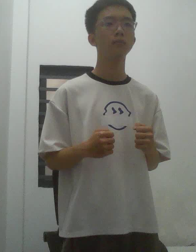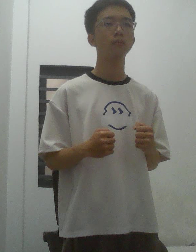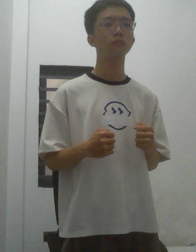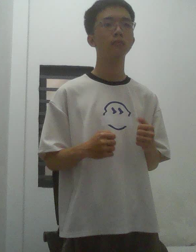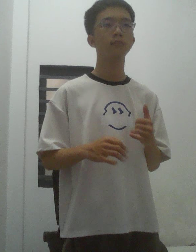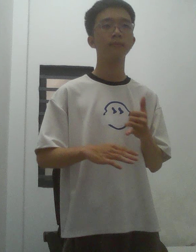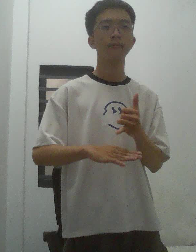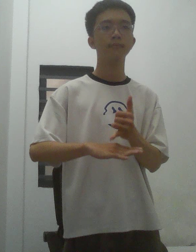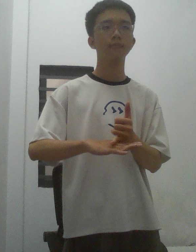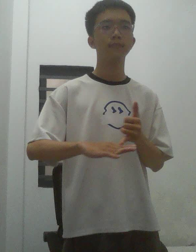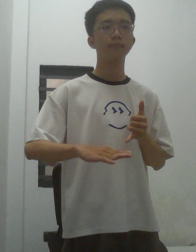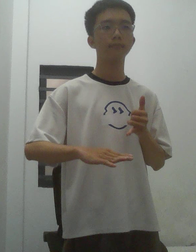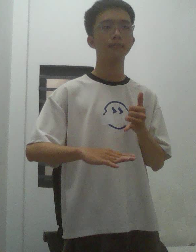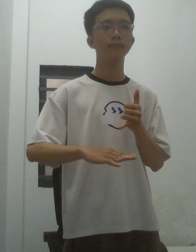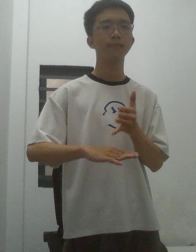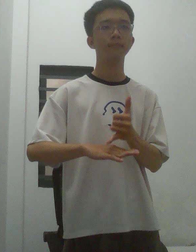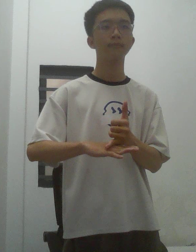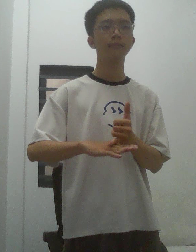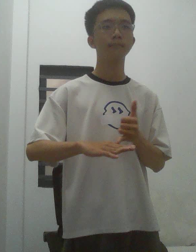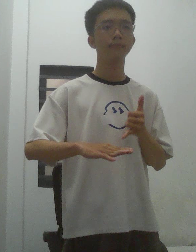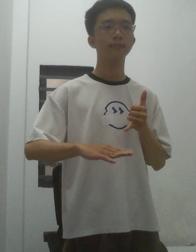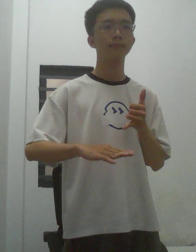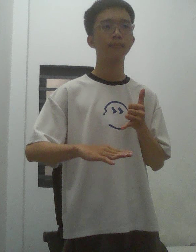cuoi tuan